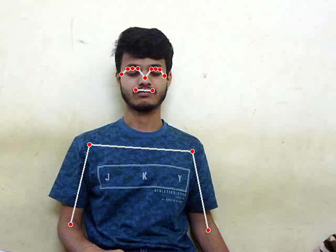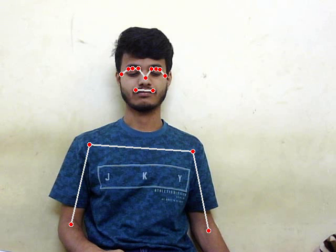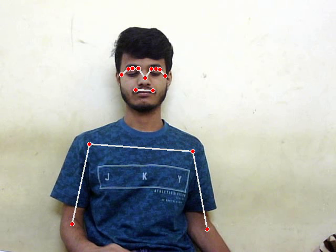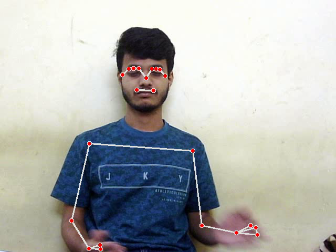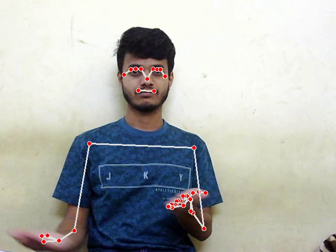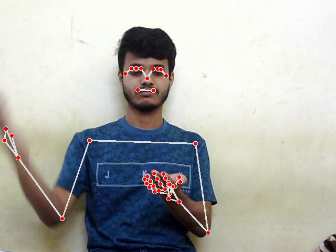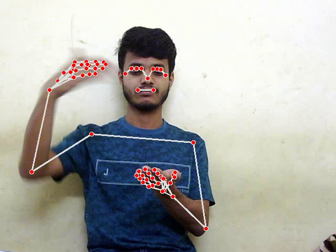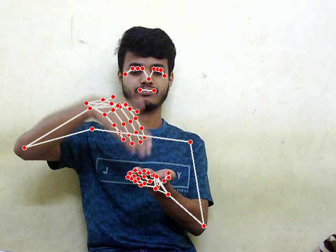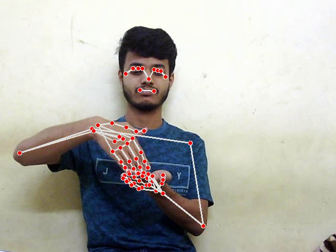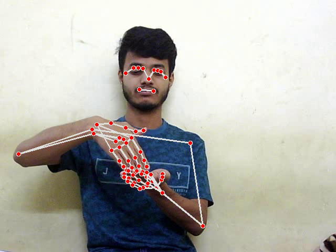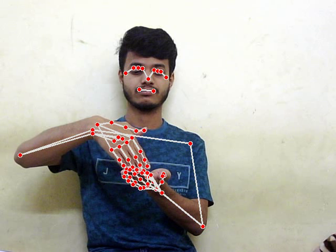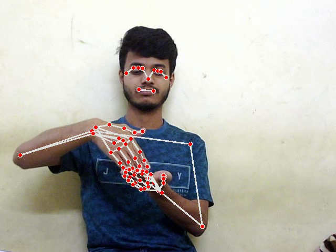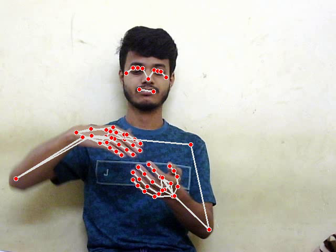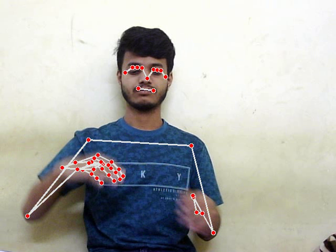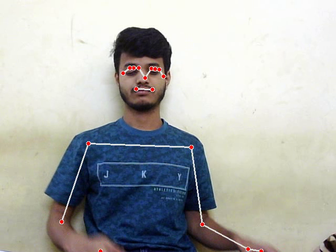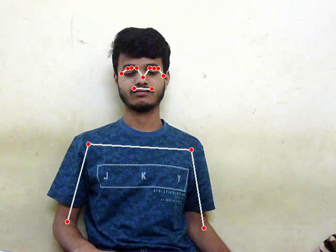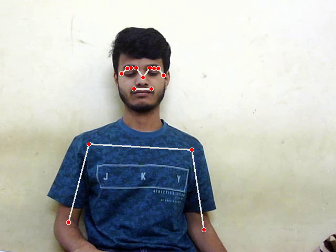again